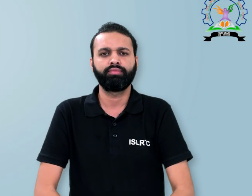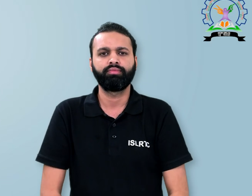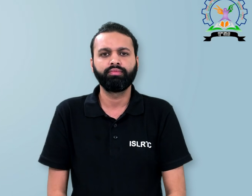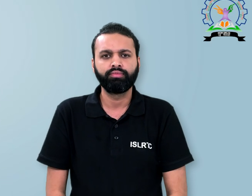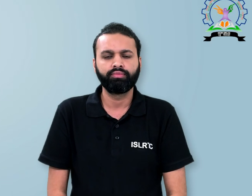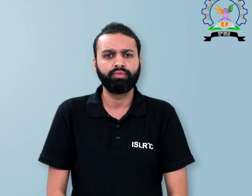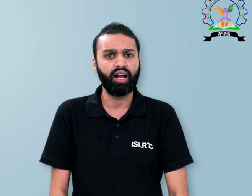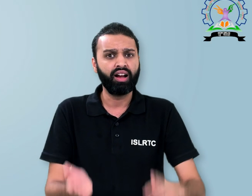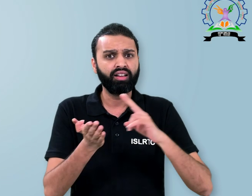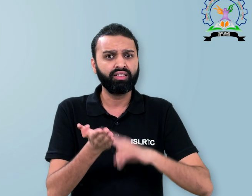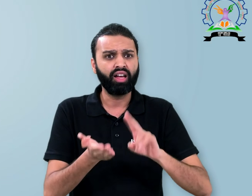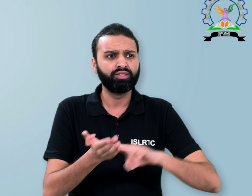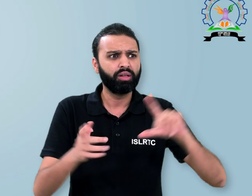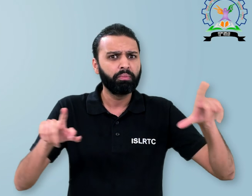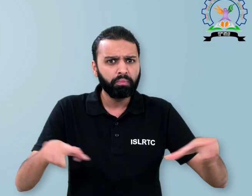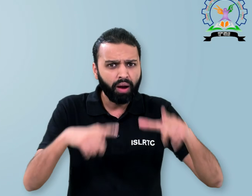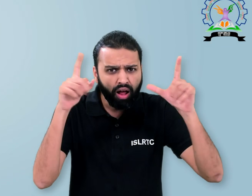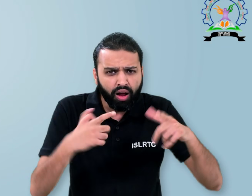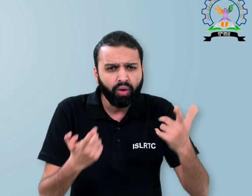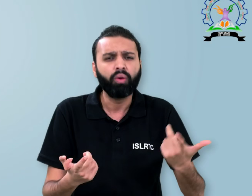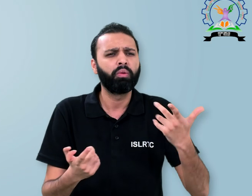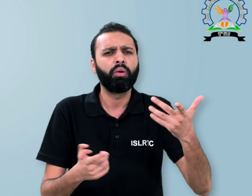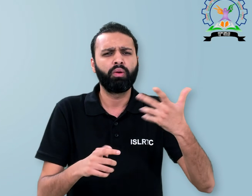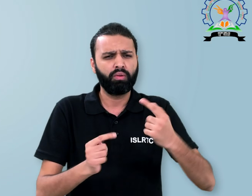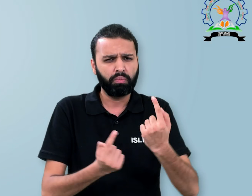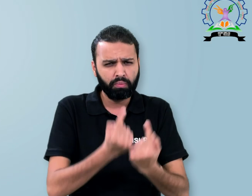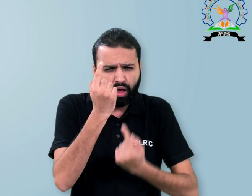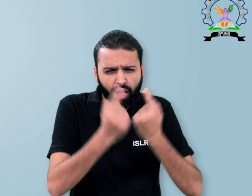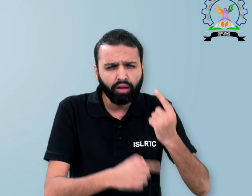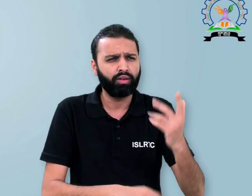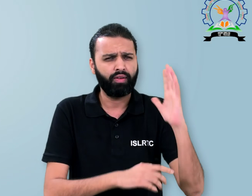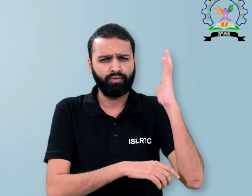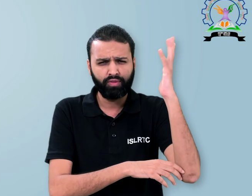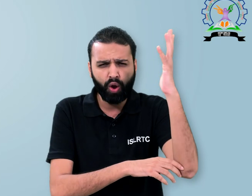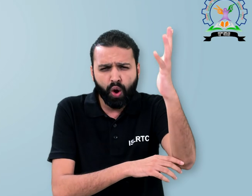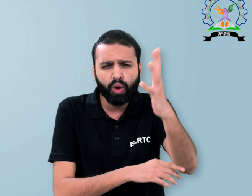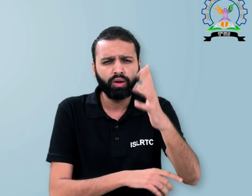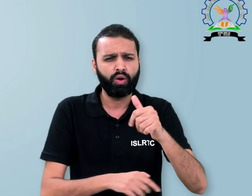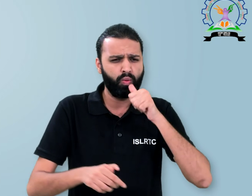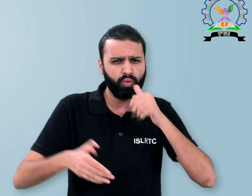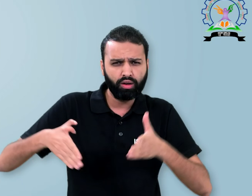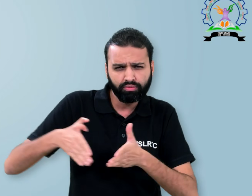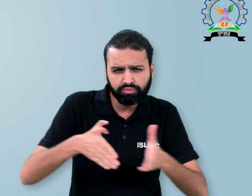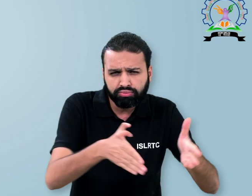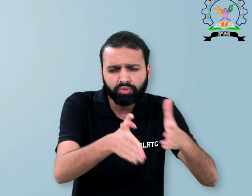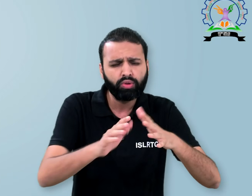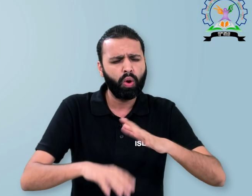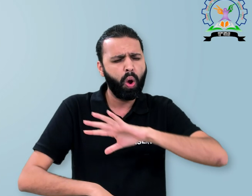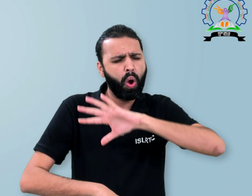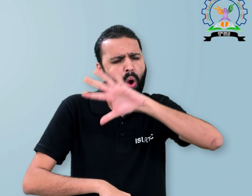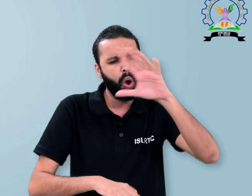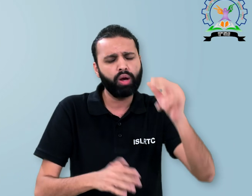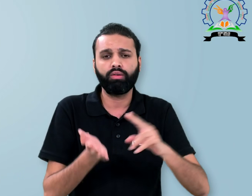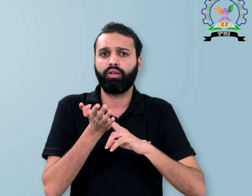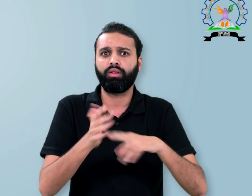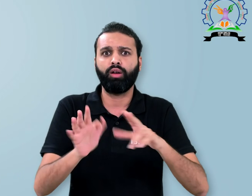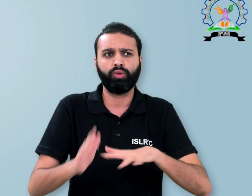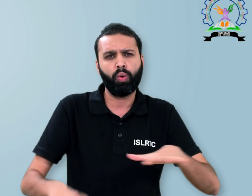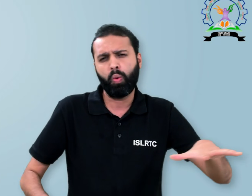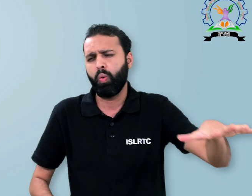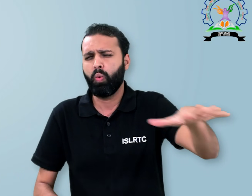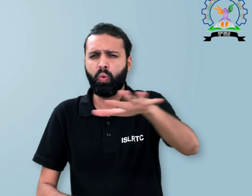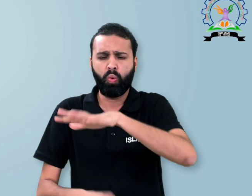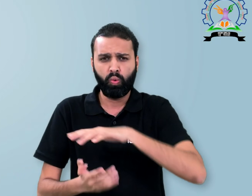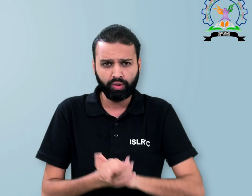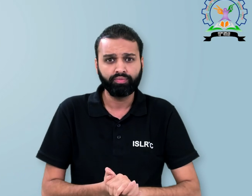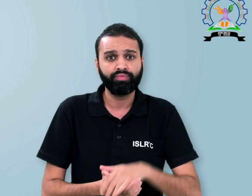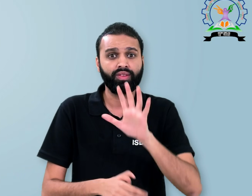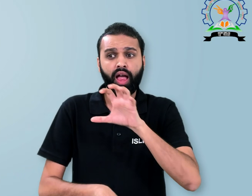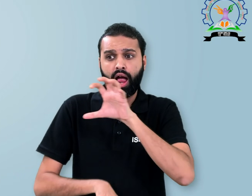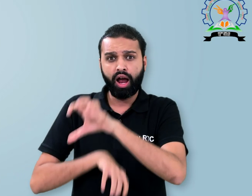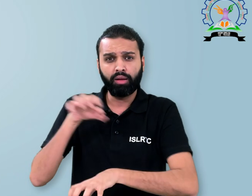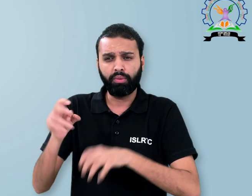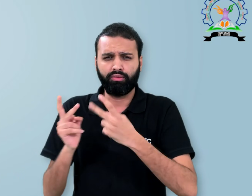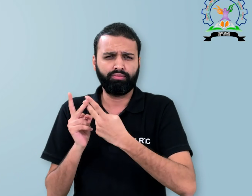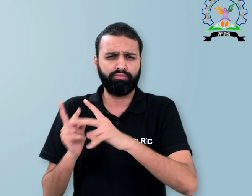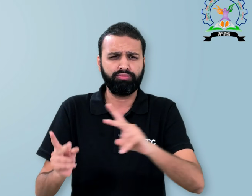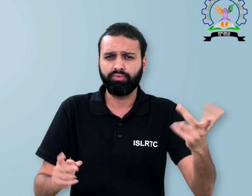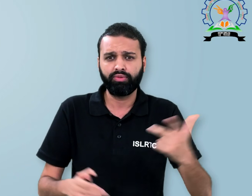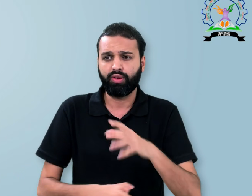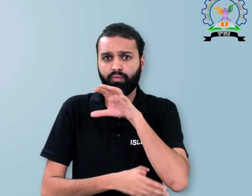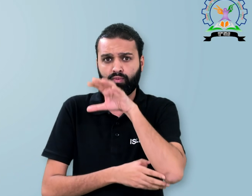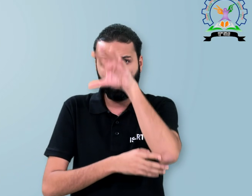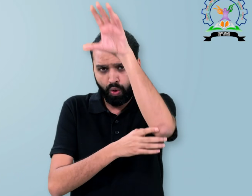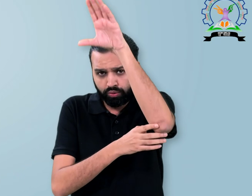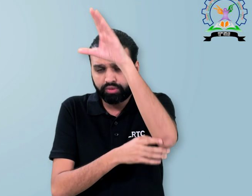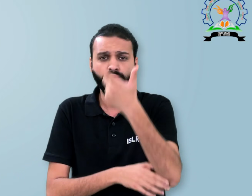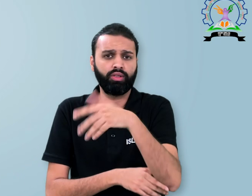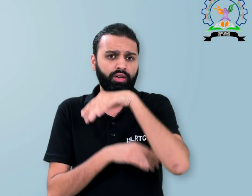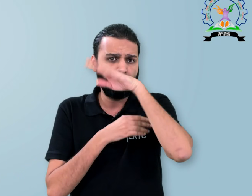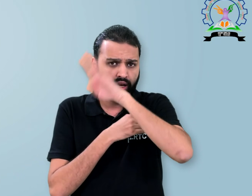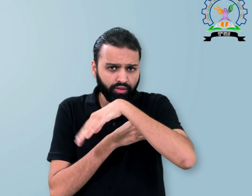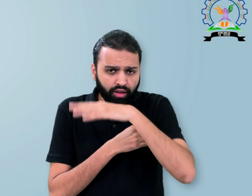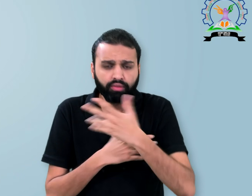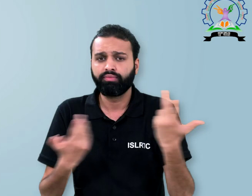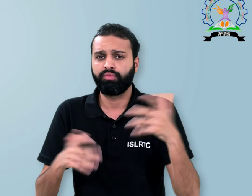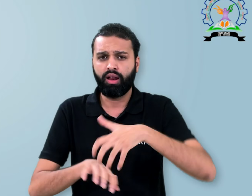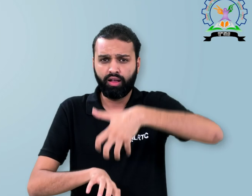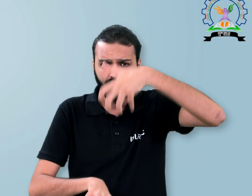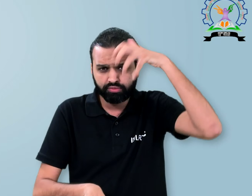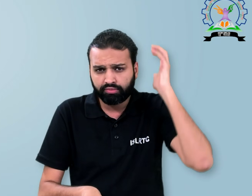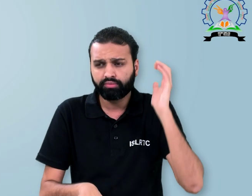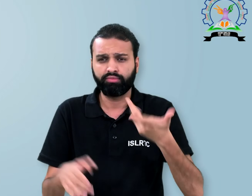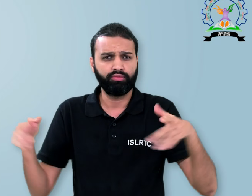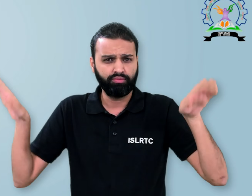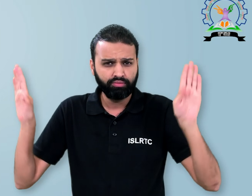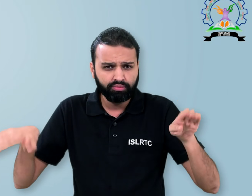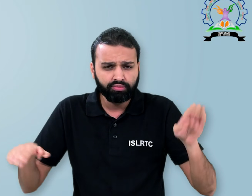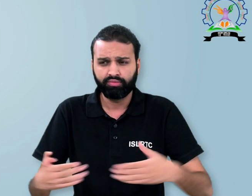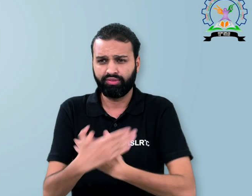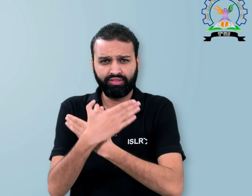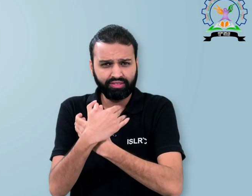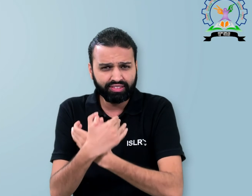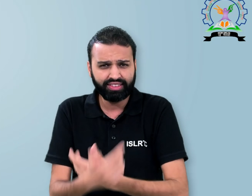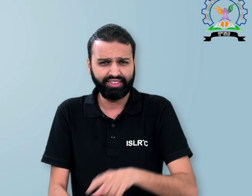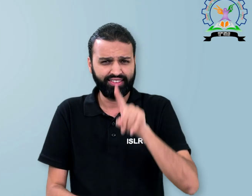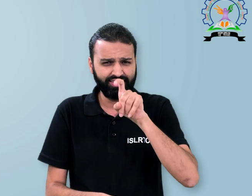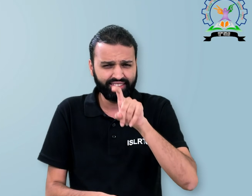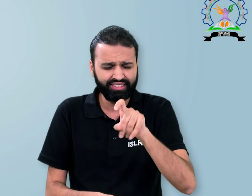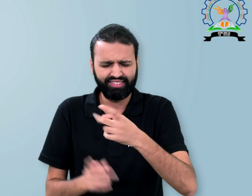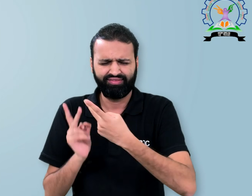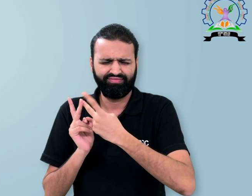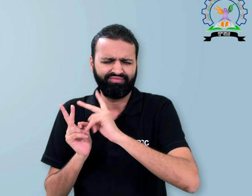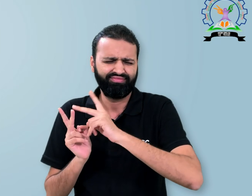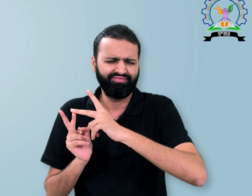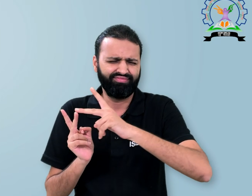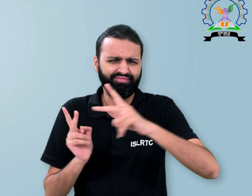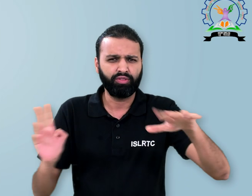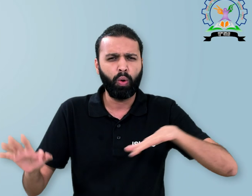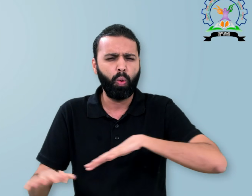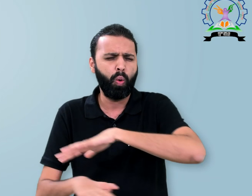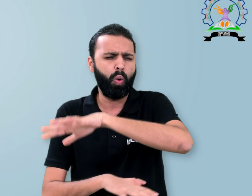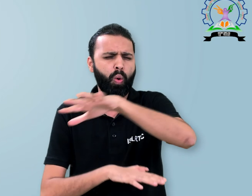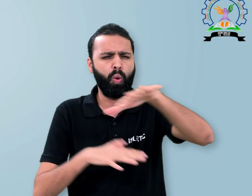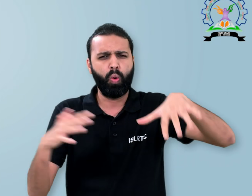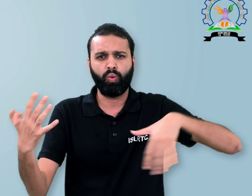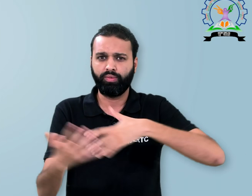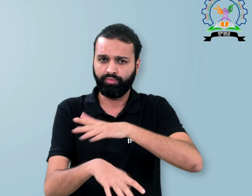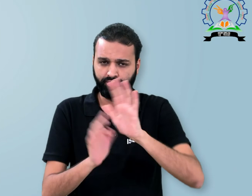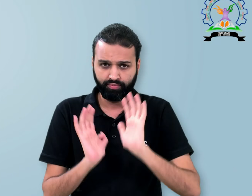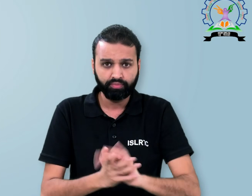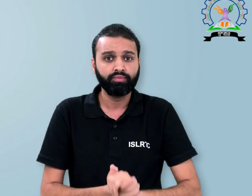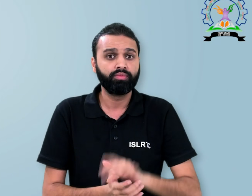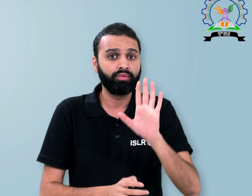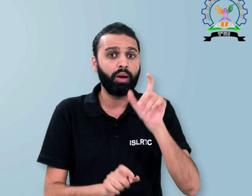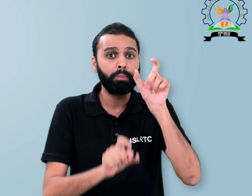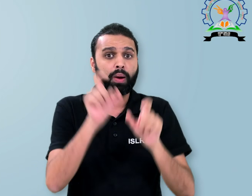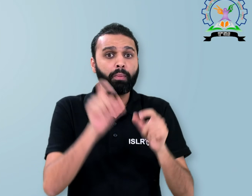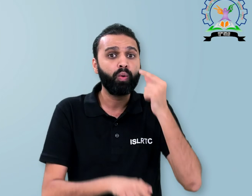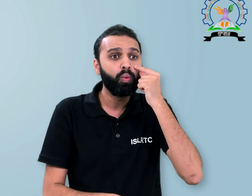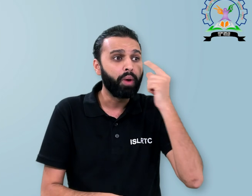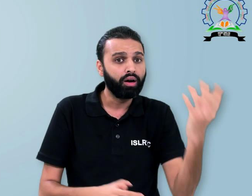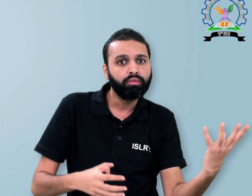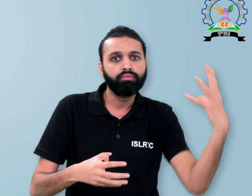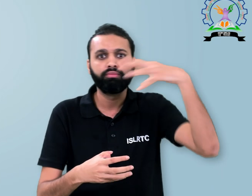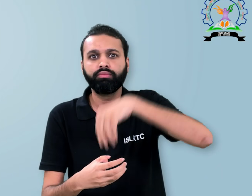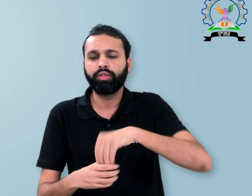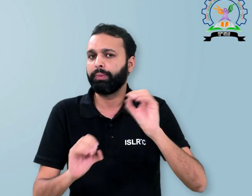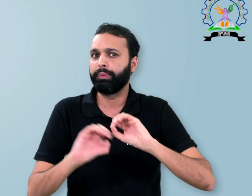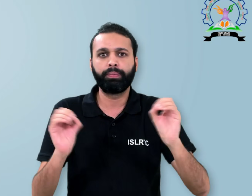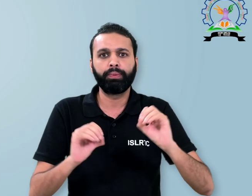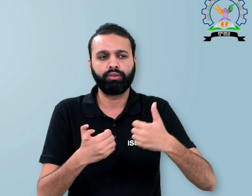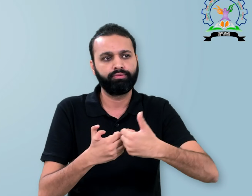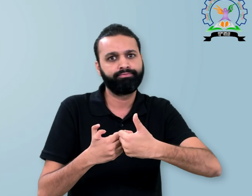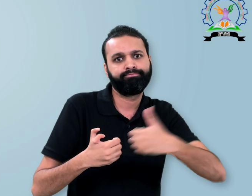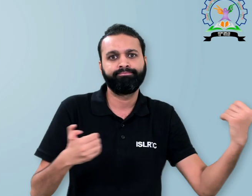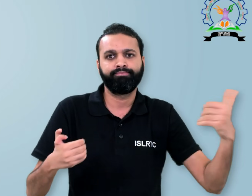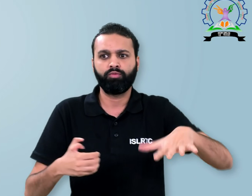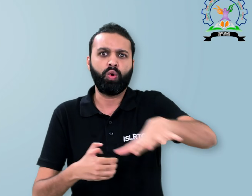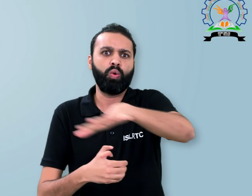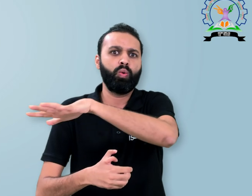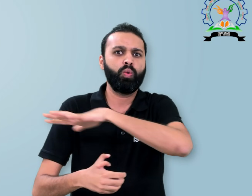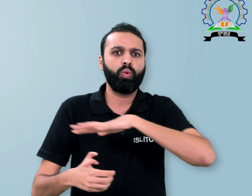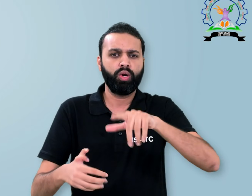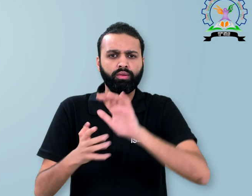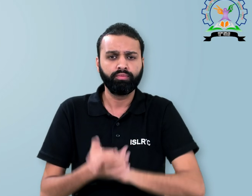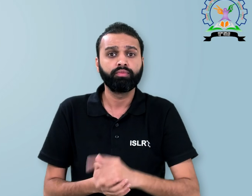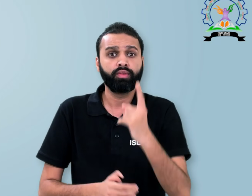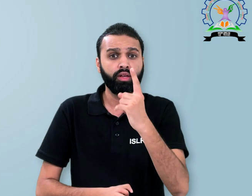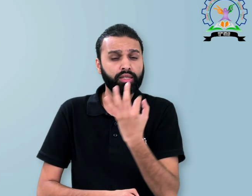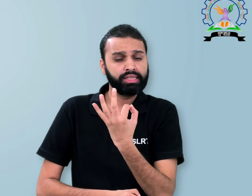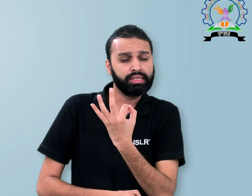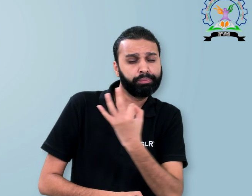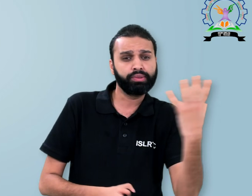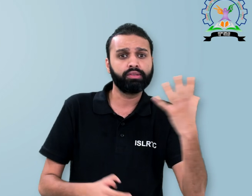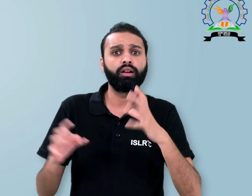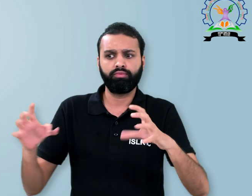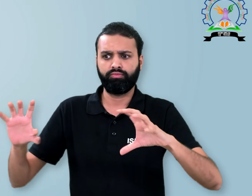Wildlife refers to animals that are undomesticated species but inculcate all the organisms that grow or live in the wild in an area without interactions with humans. Wildlife can be found in all ecosystems.